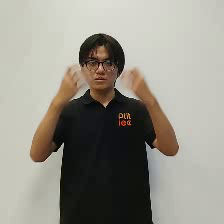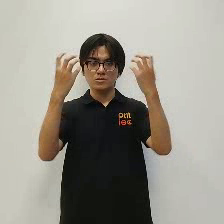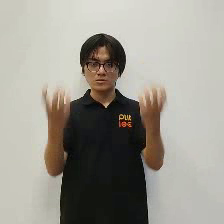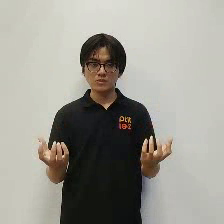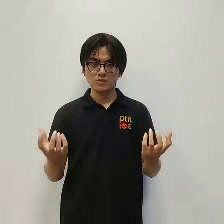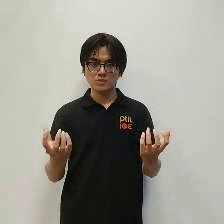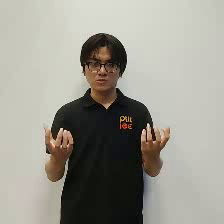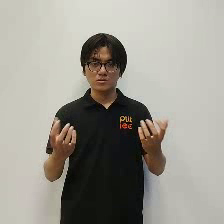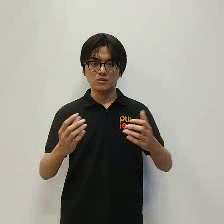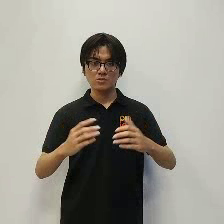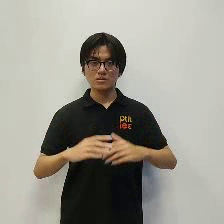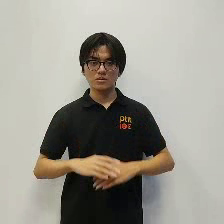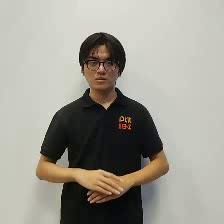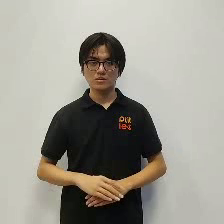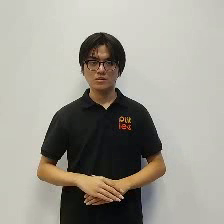Nặng